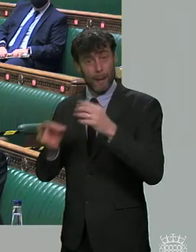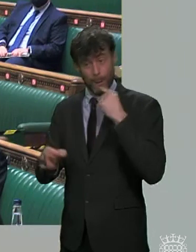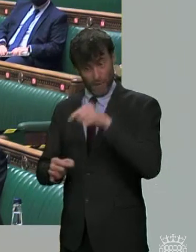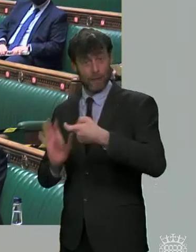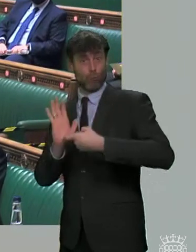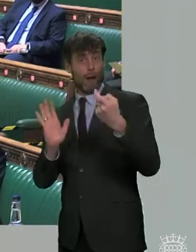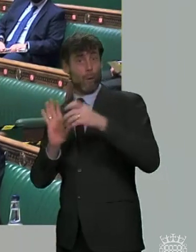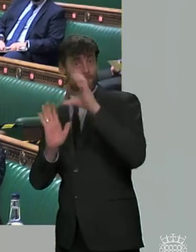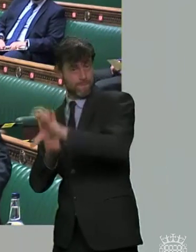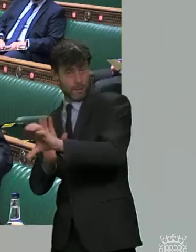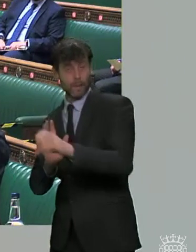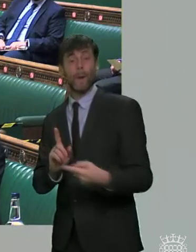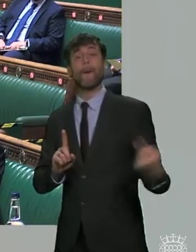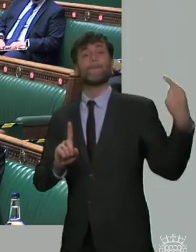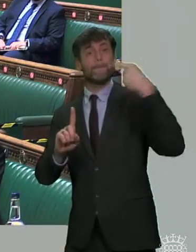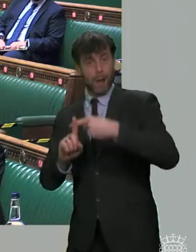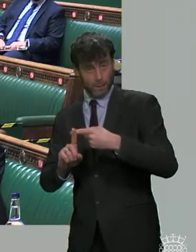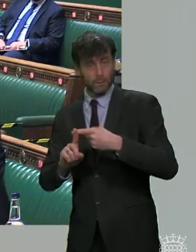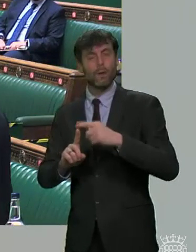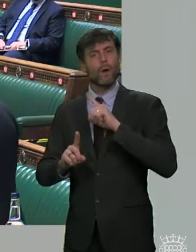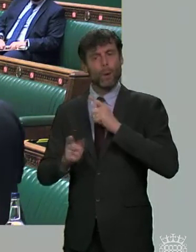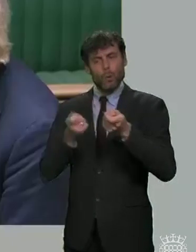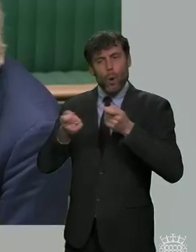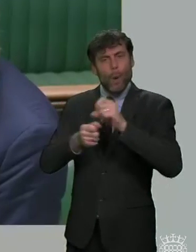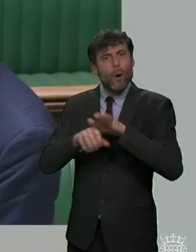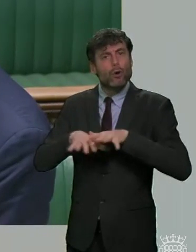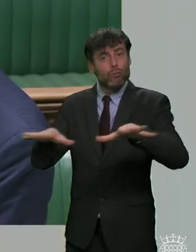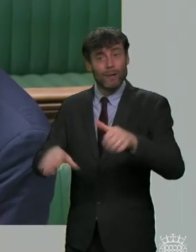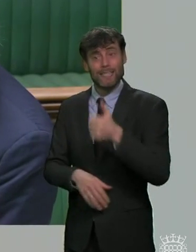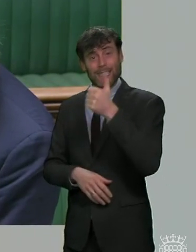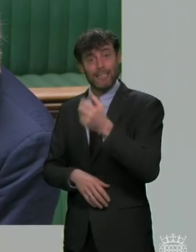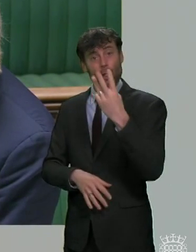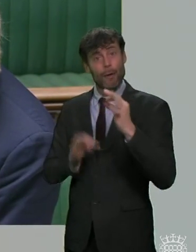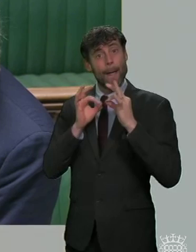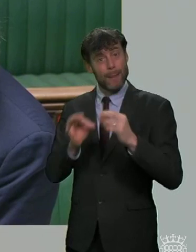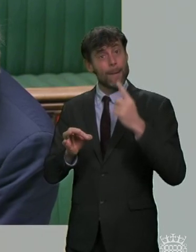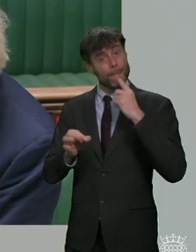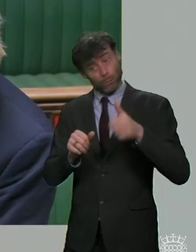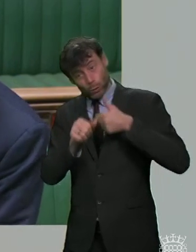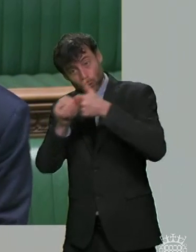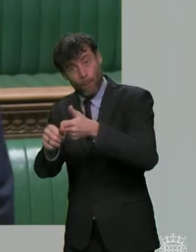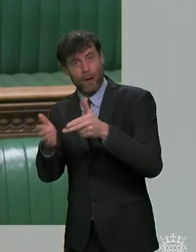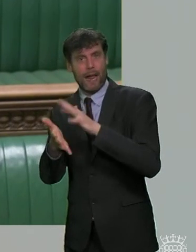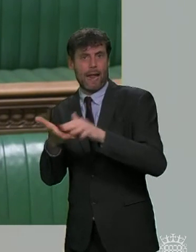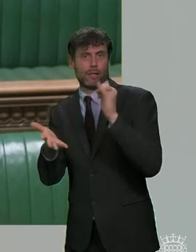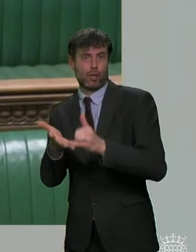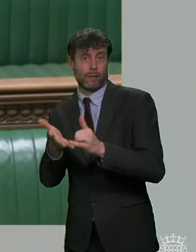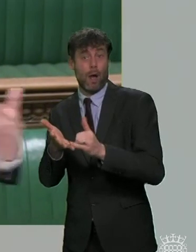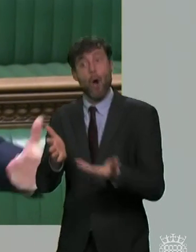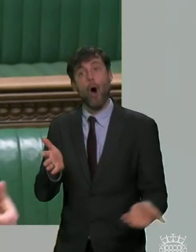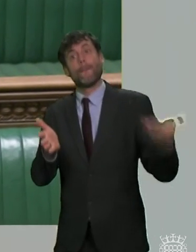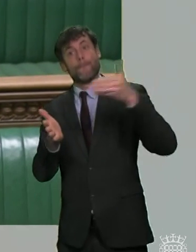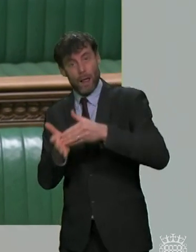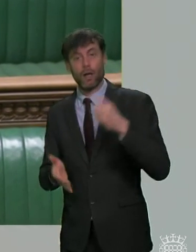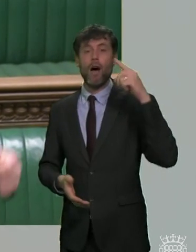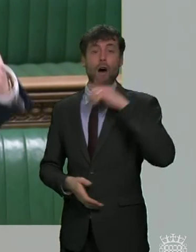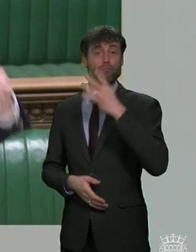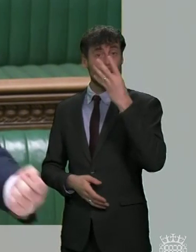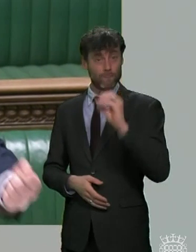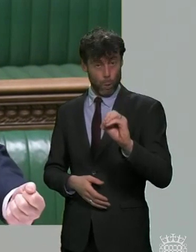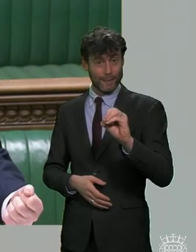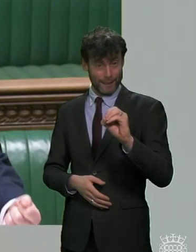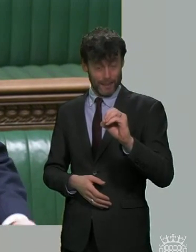because of the pandemic we have put another £63 billion into supporting our NHS, on top of the £140 billion of in-year spending.